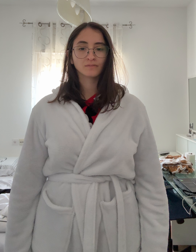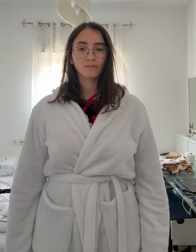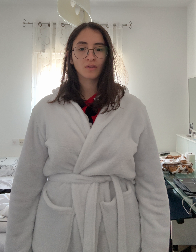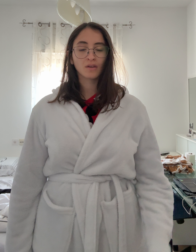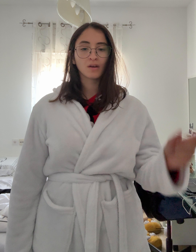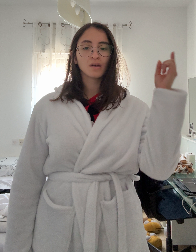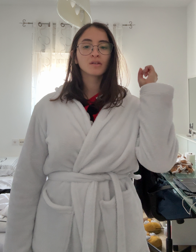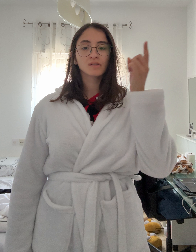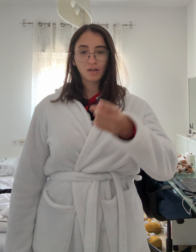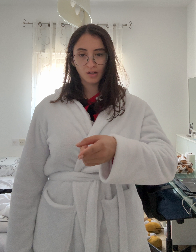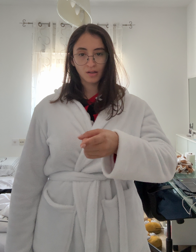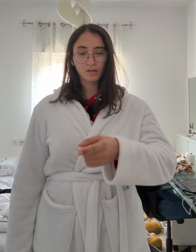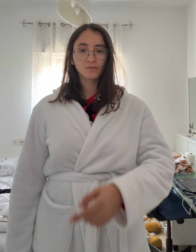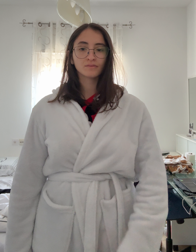צריך